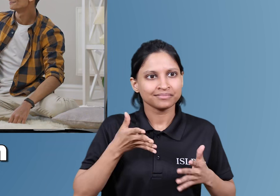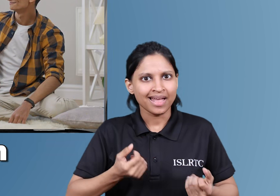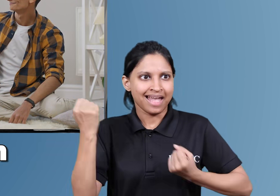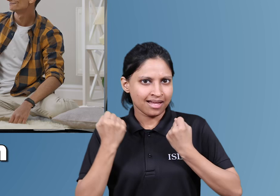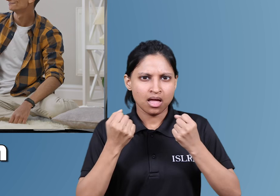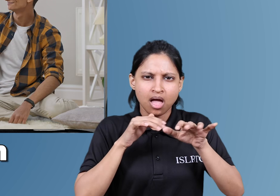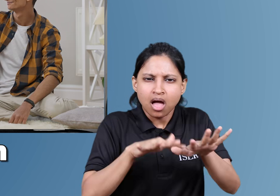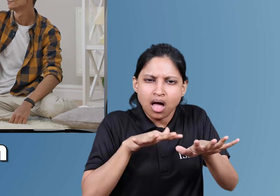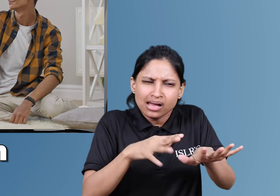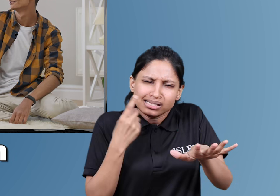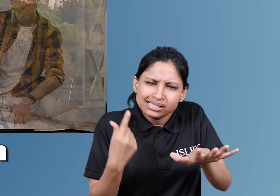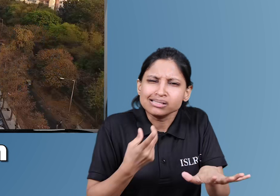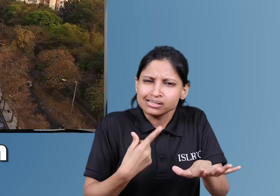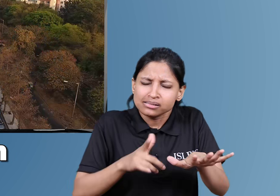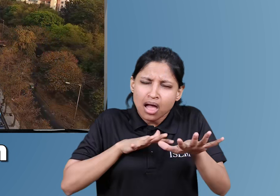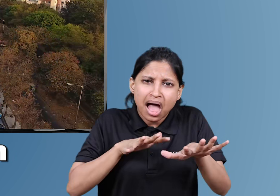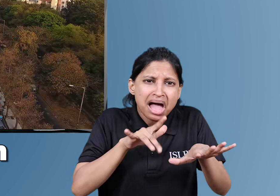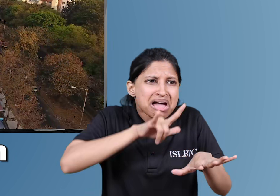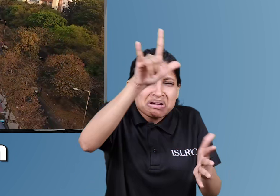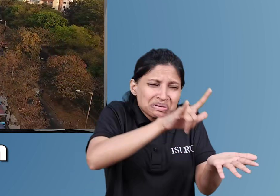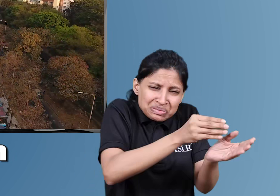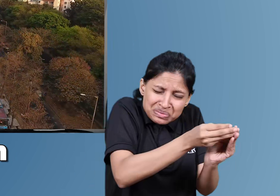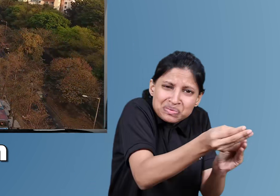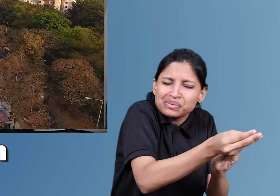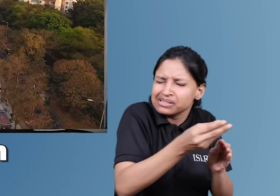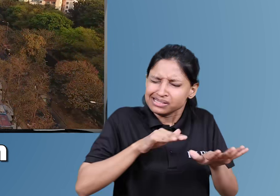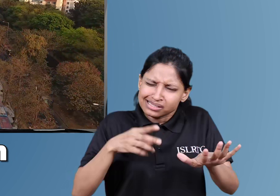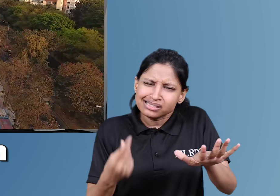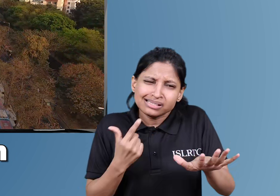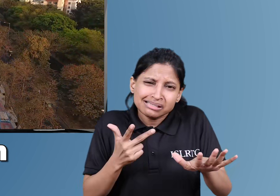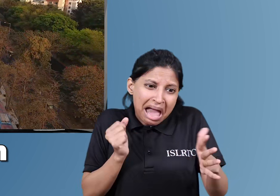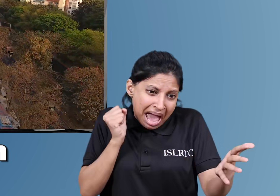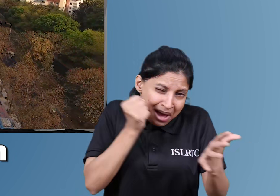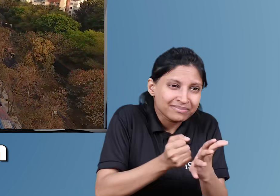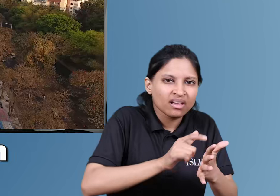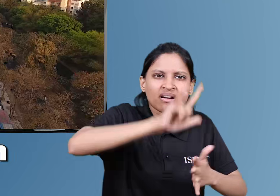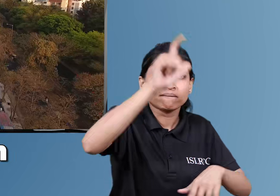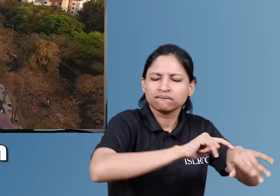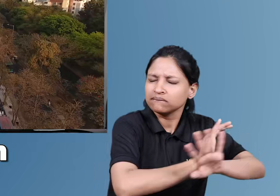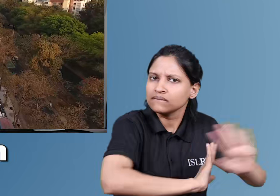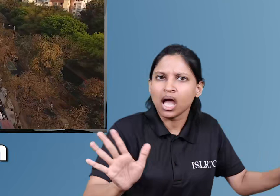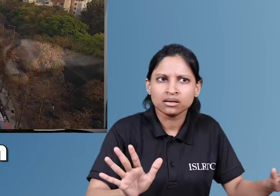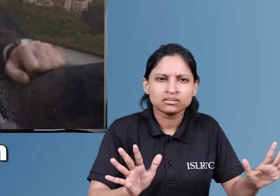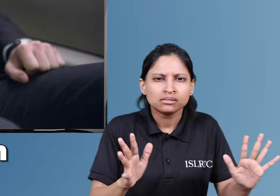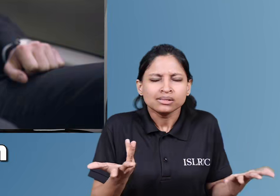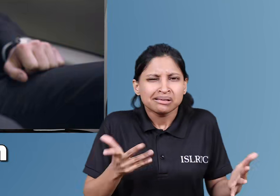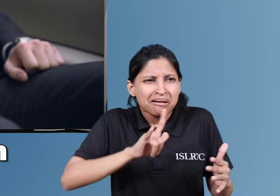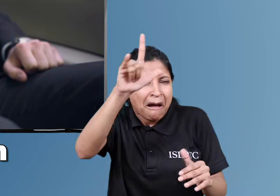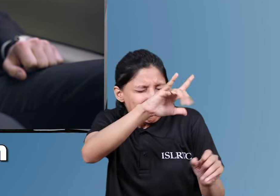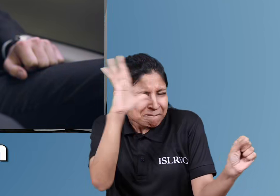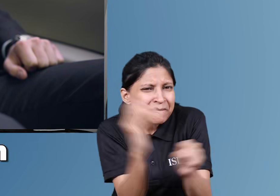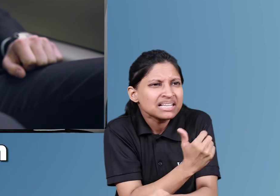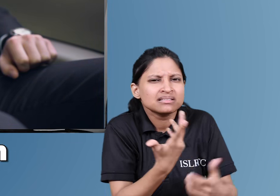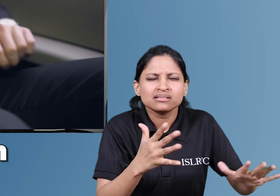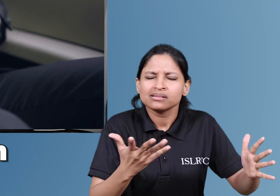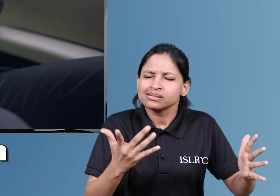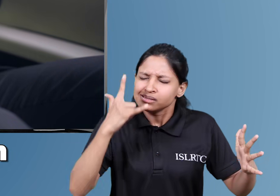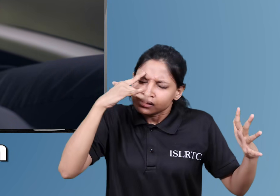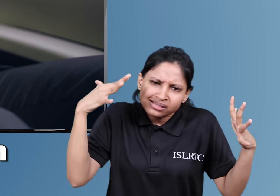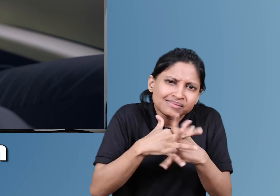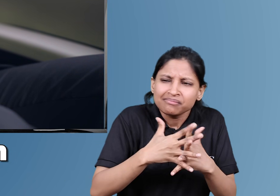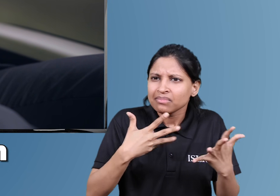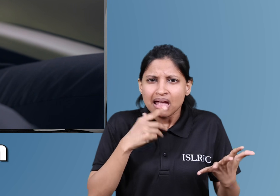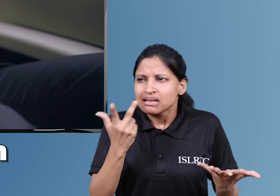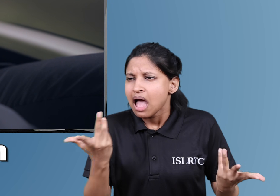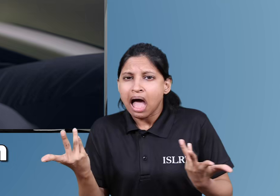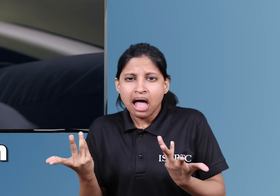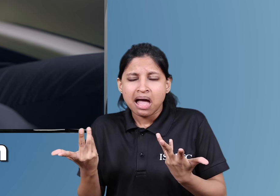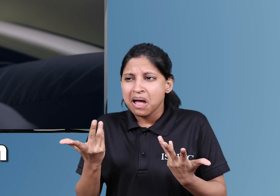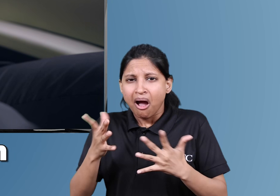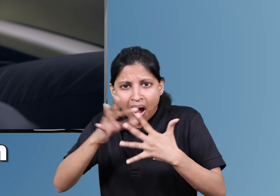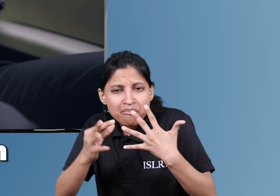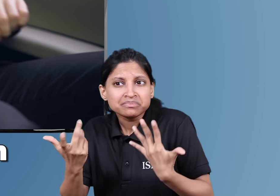controlling my emotions. Or if I get stuck in traffic and miss my flight, I should stay composed rather than reacting with anger or complaining.